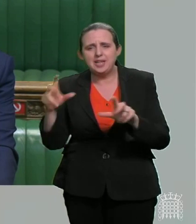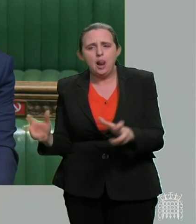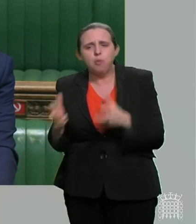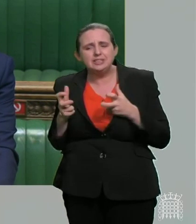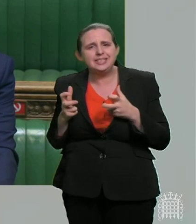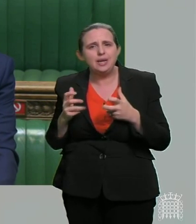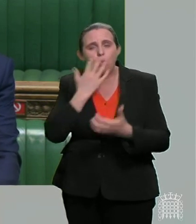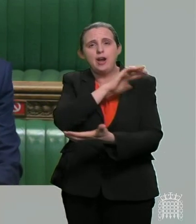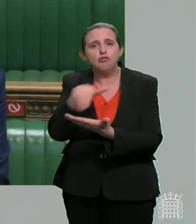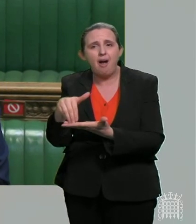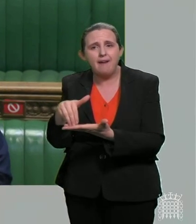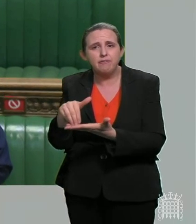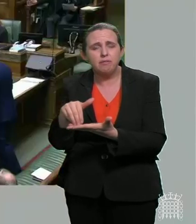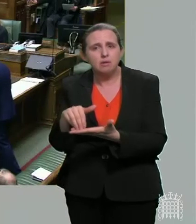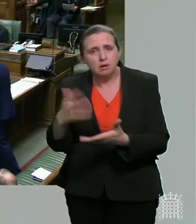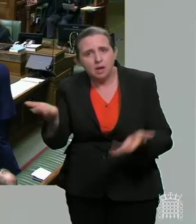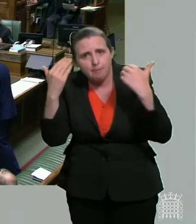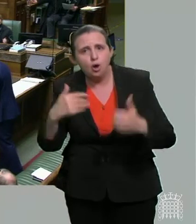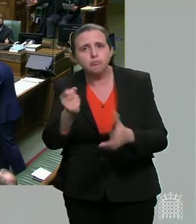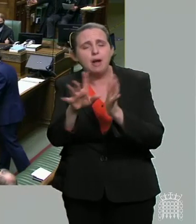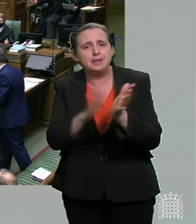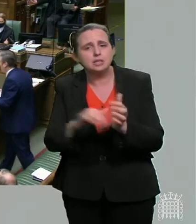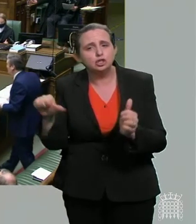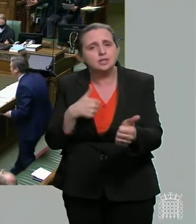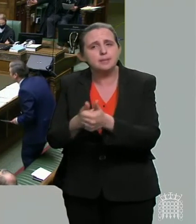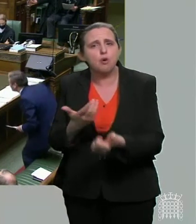No more delays: will he do it?